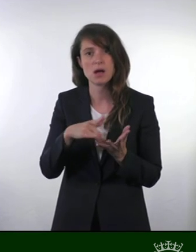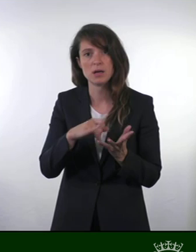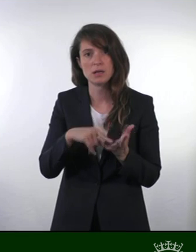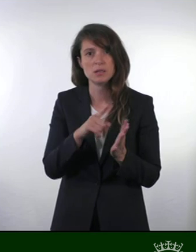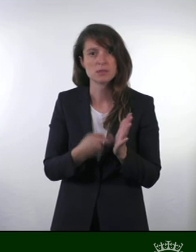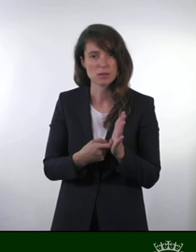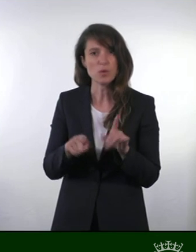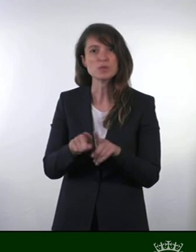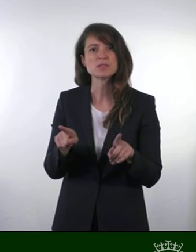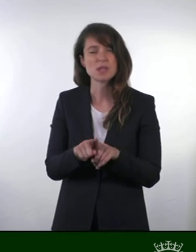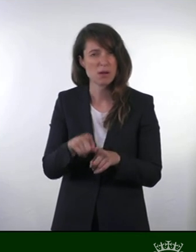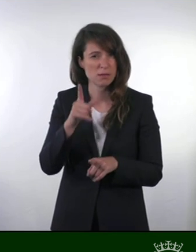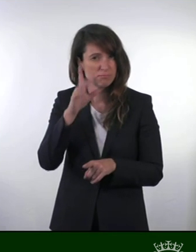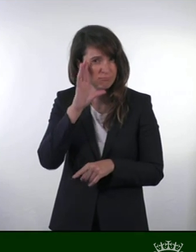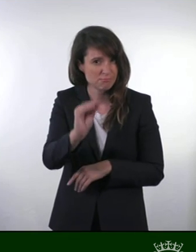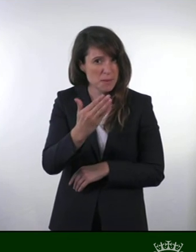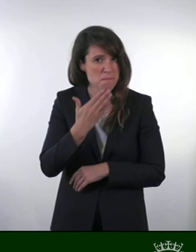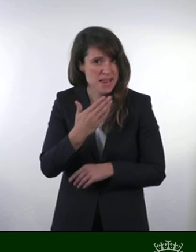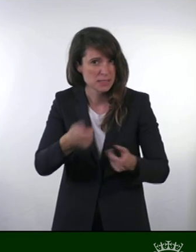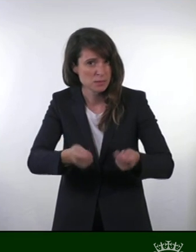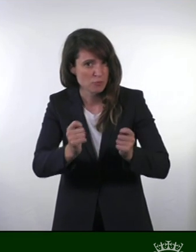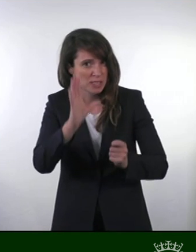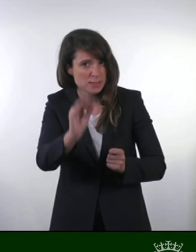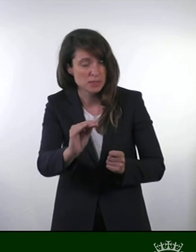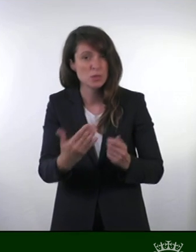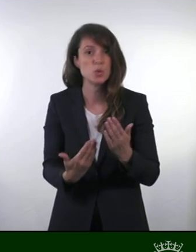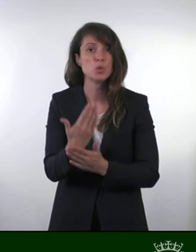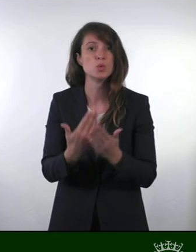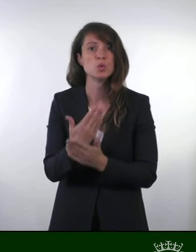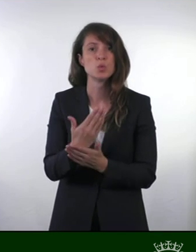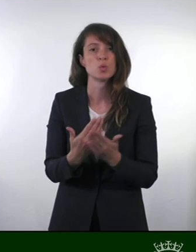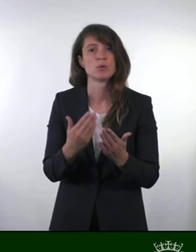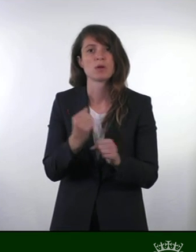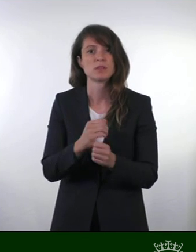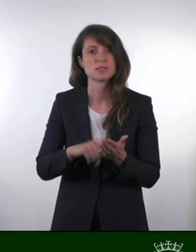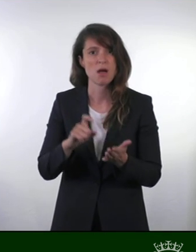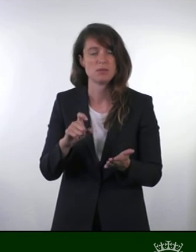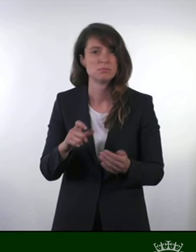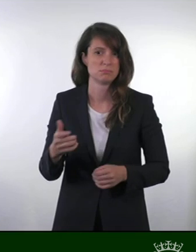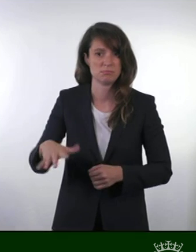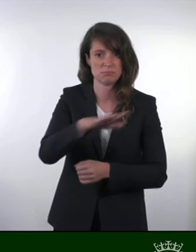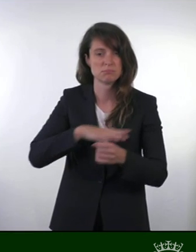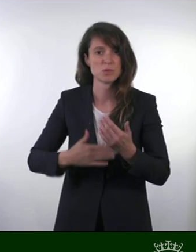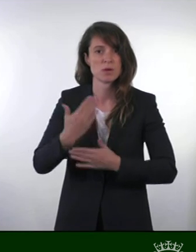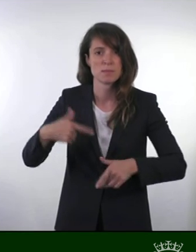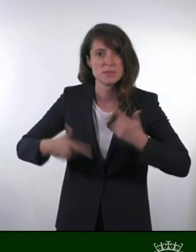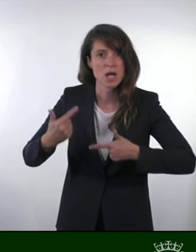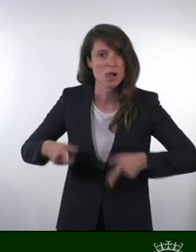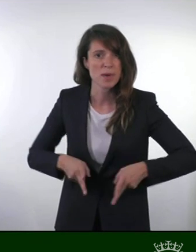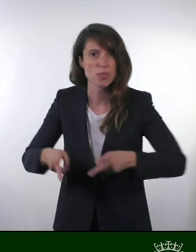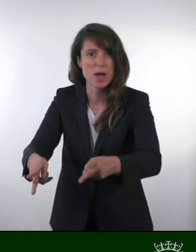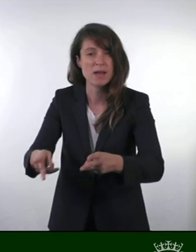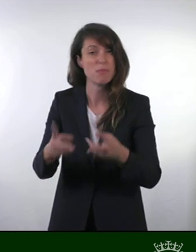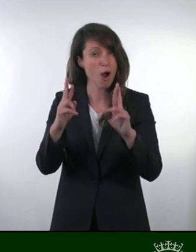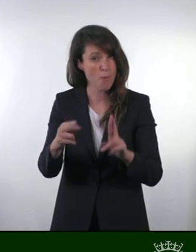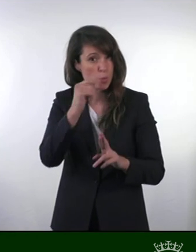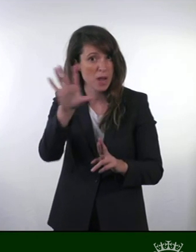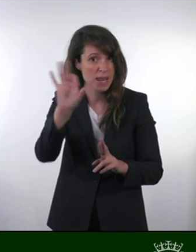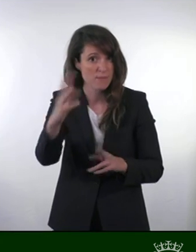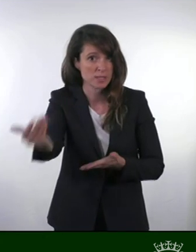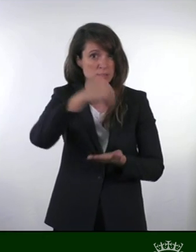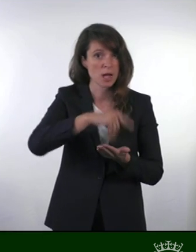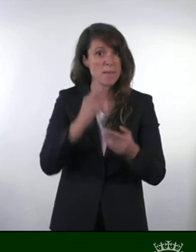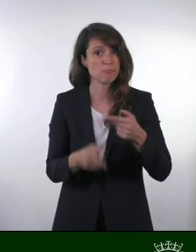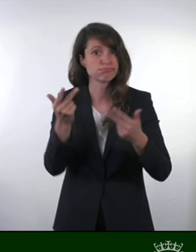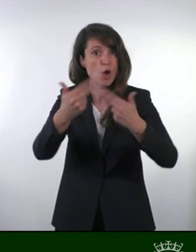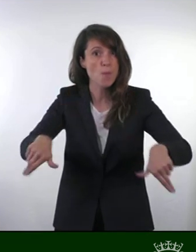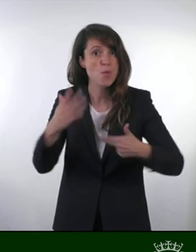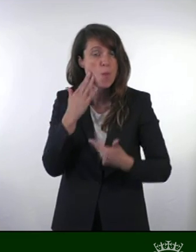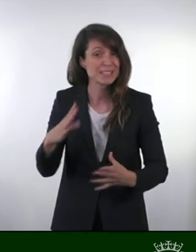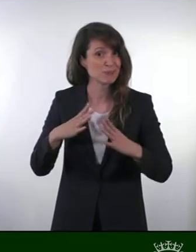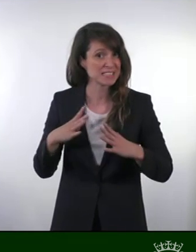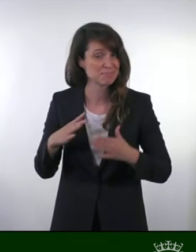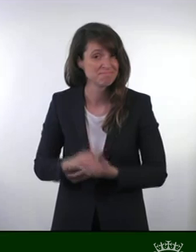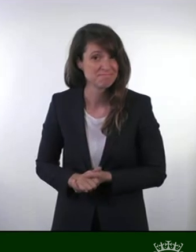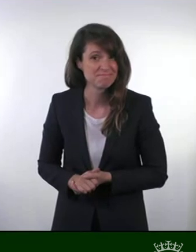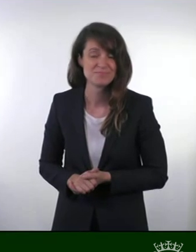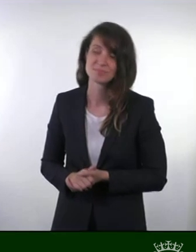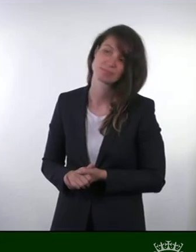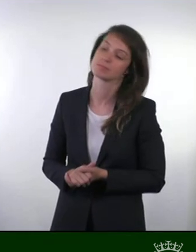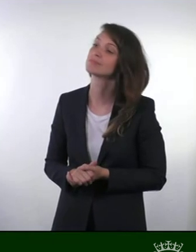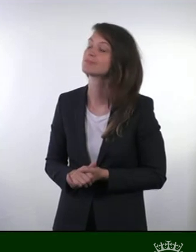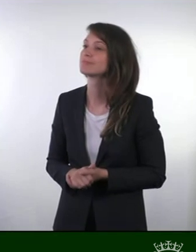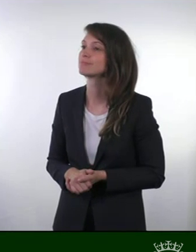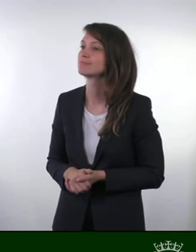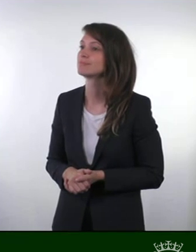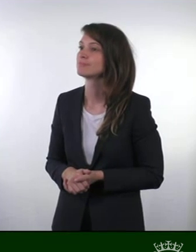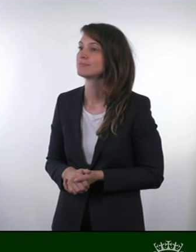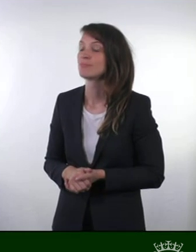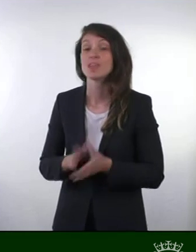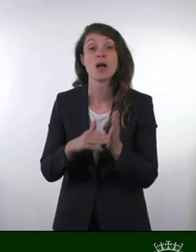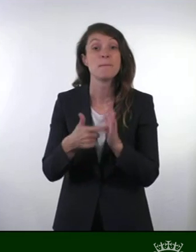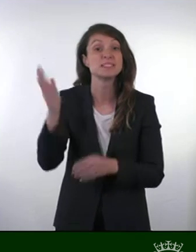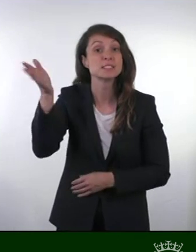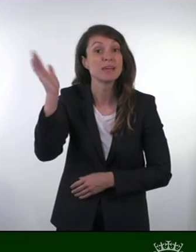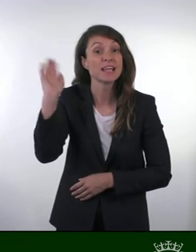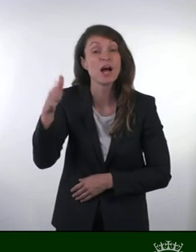May I also highlight, should it be approved, the shovel-ready new Gloucester to Cheltenham cycleway, which I hope he might accept an invitation to come and open, with my honourable Friend the Member for Cheltenham and me, when it is ready?